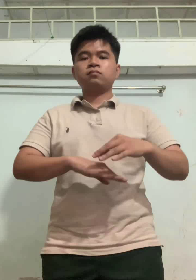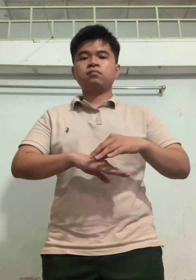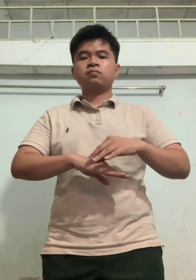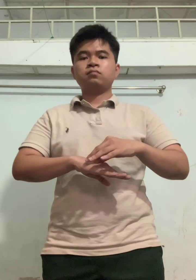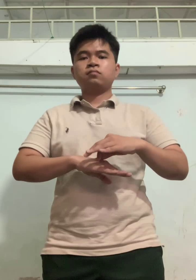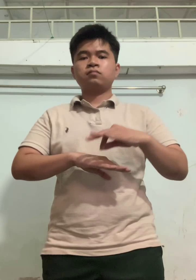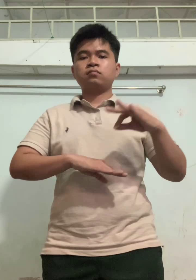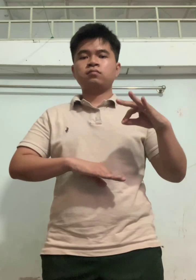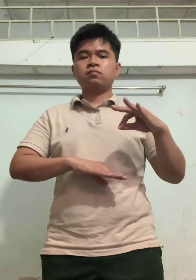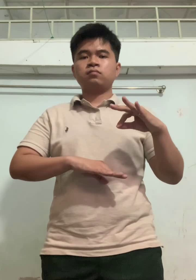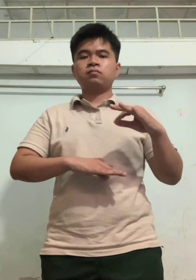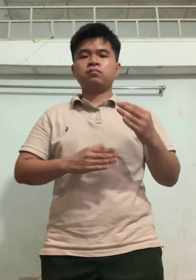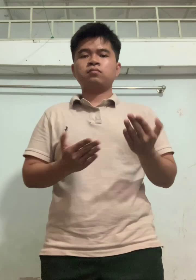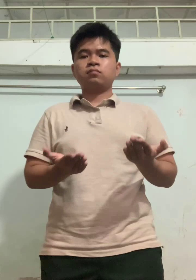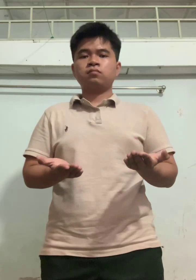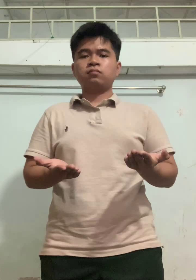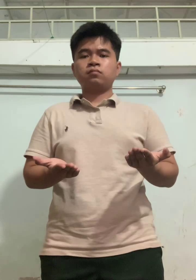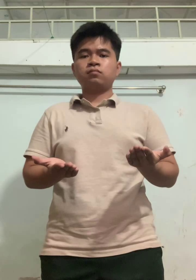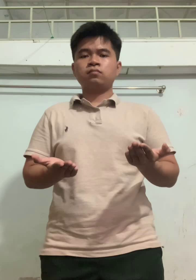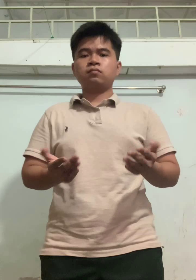tuan nay